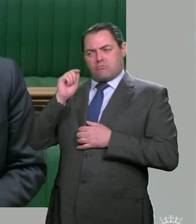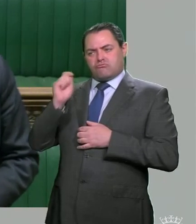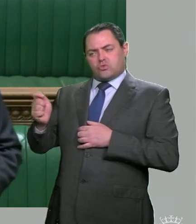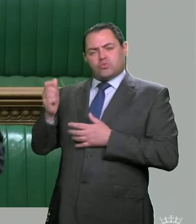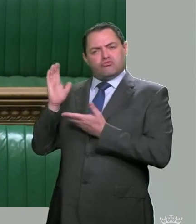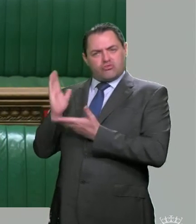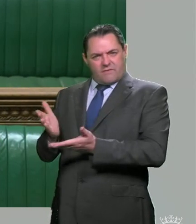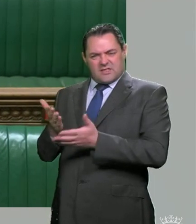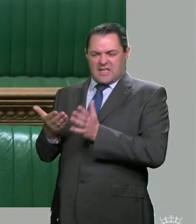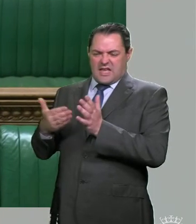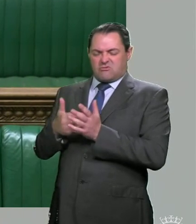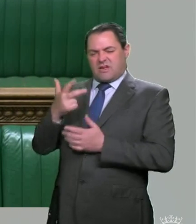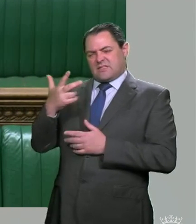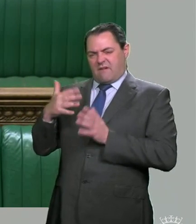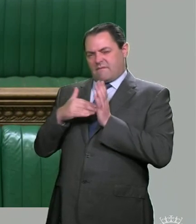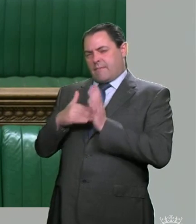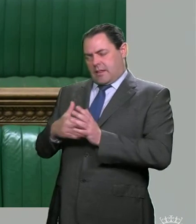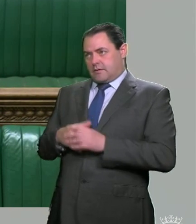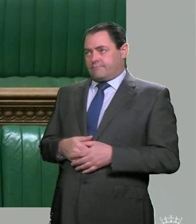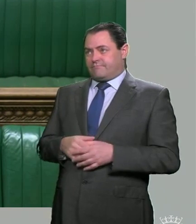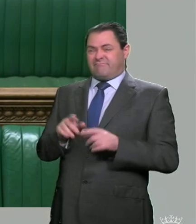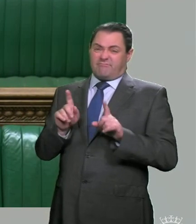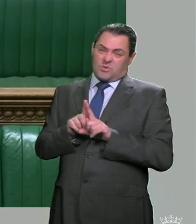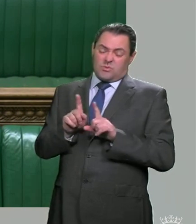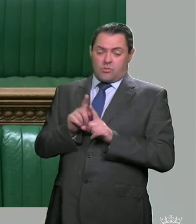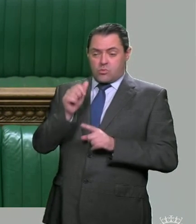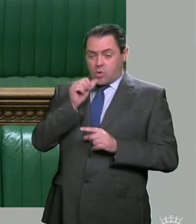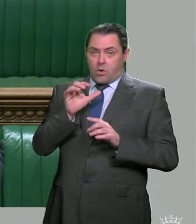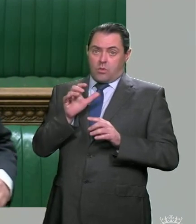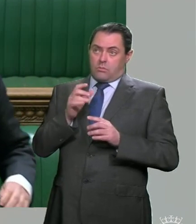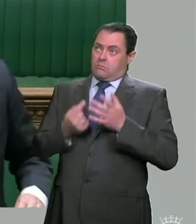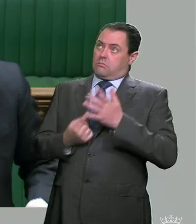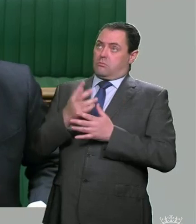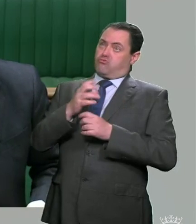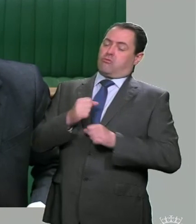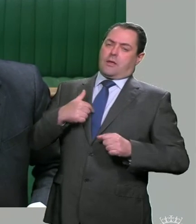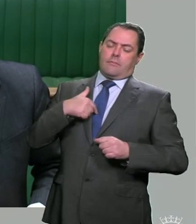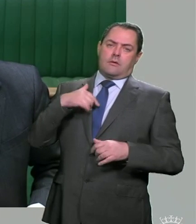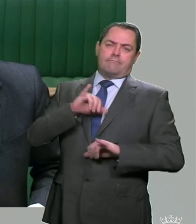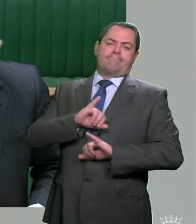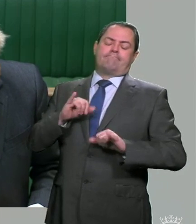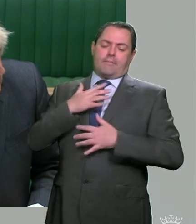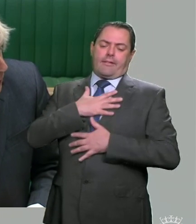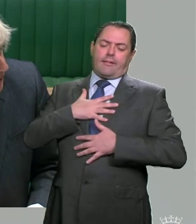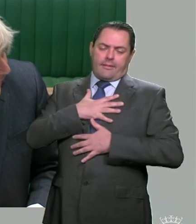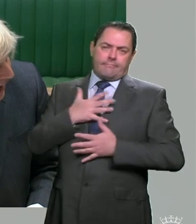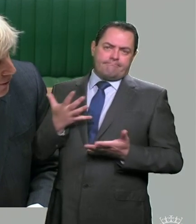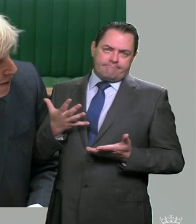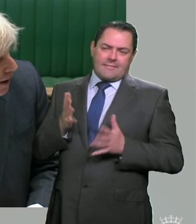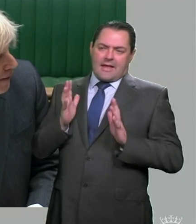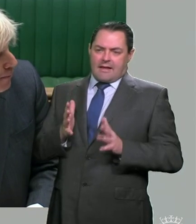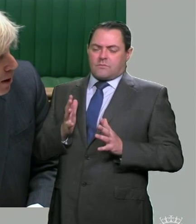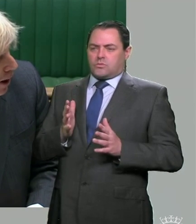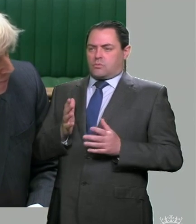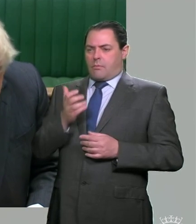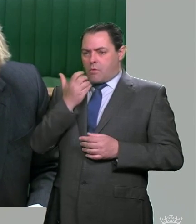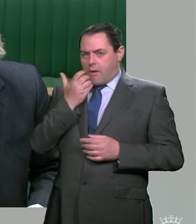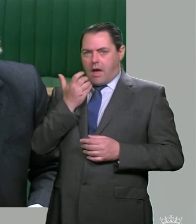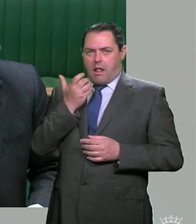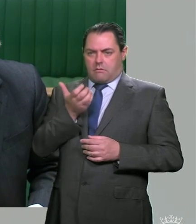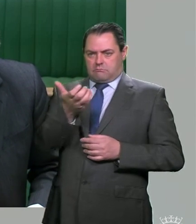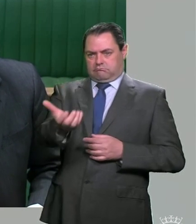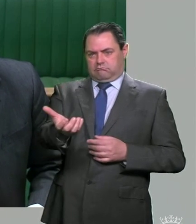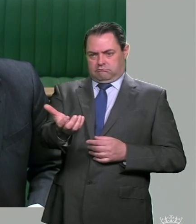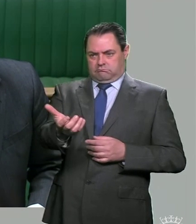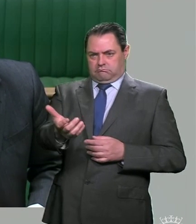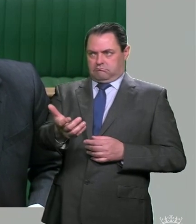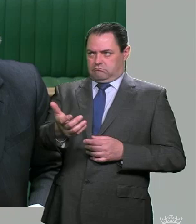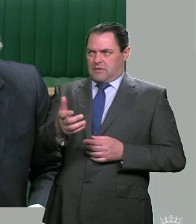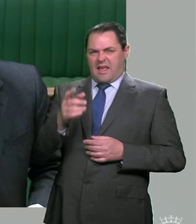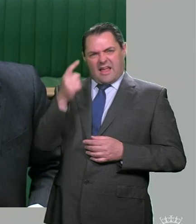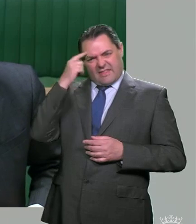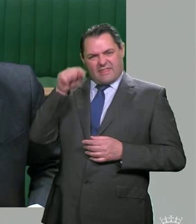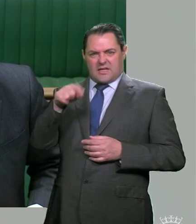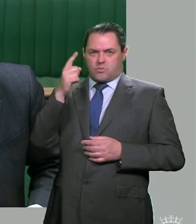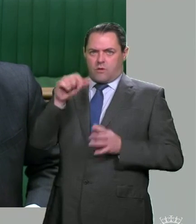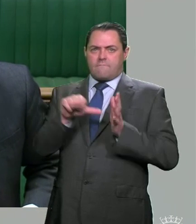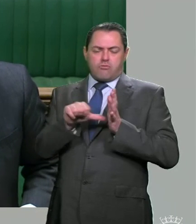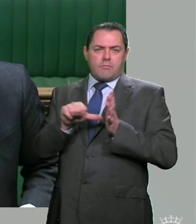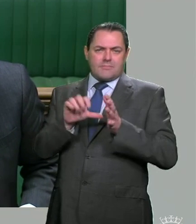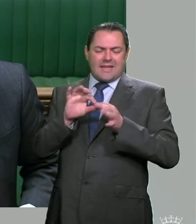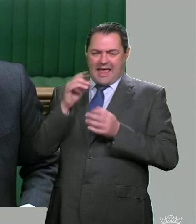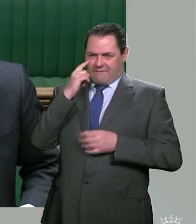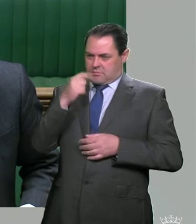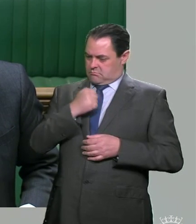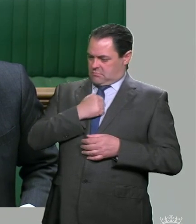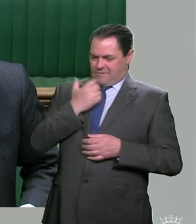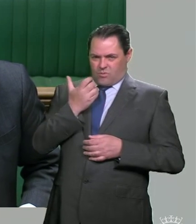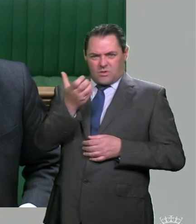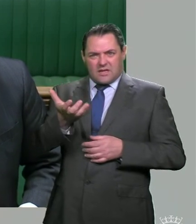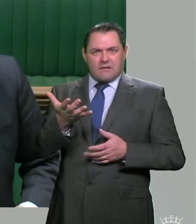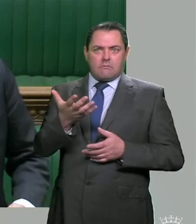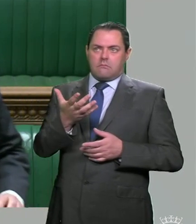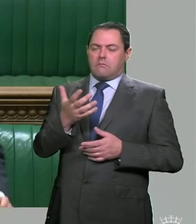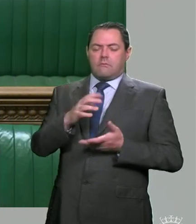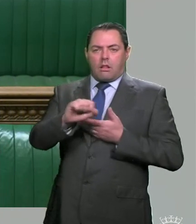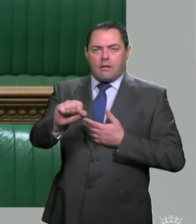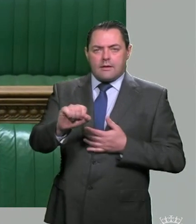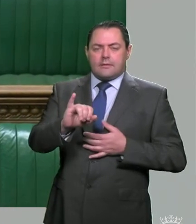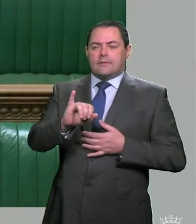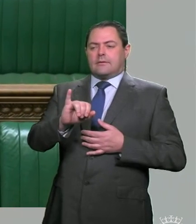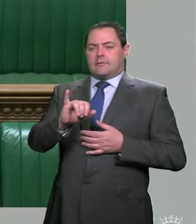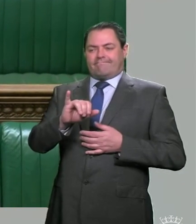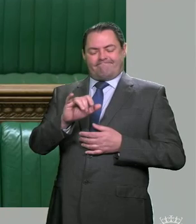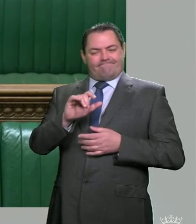We are also dealing with the misery experienced by rape victims and survivors who have to hand over their mobile phones, which I think has been one of the evidential problems that has arisen in prosecuting rape cases.